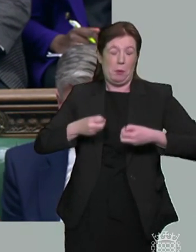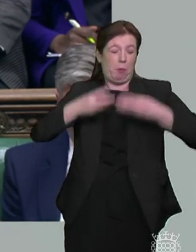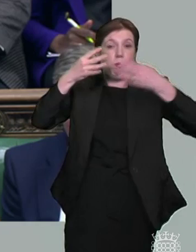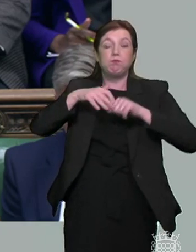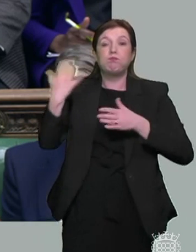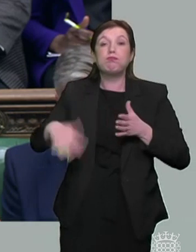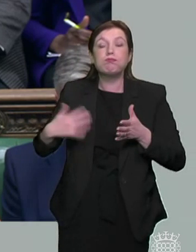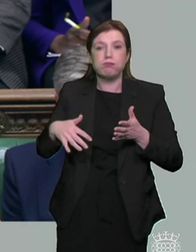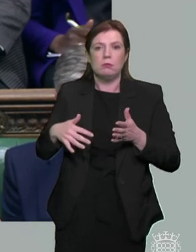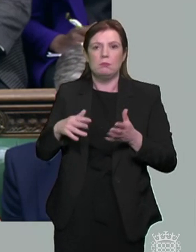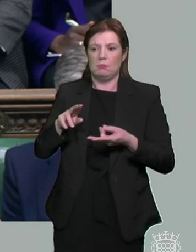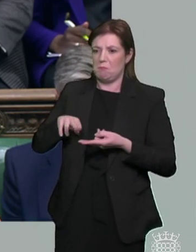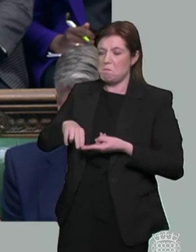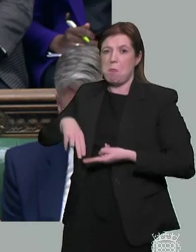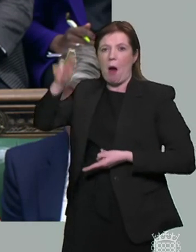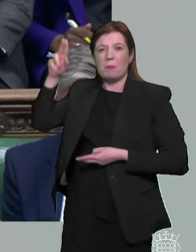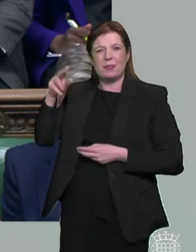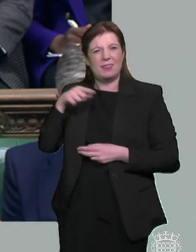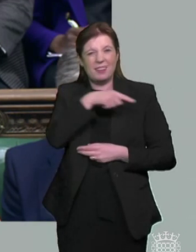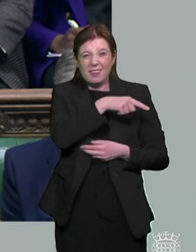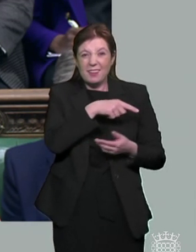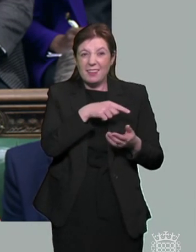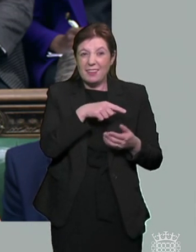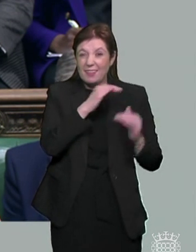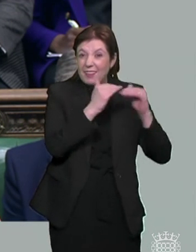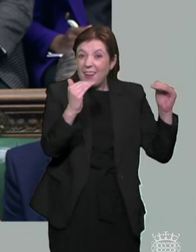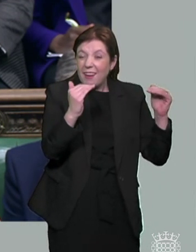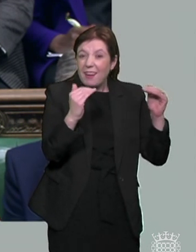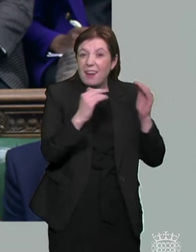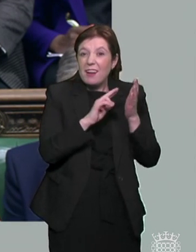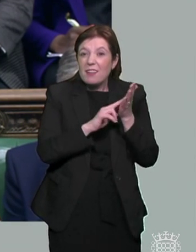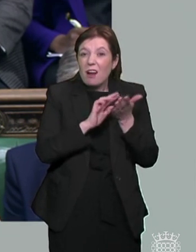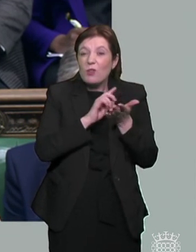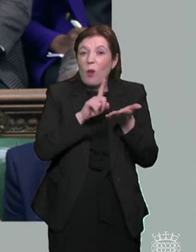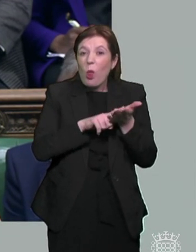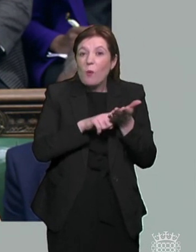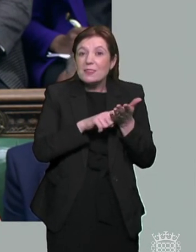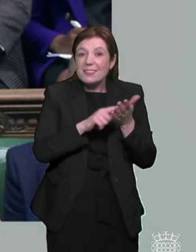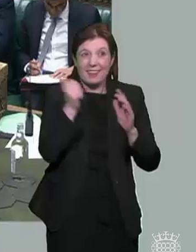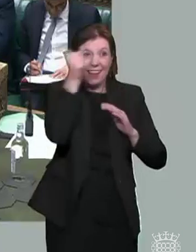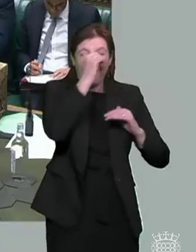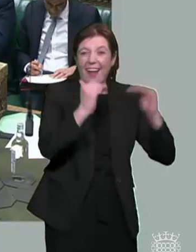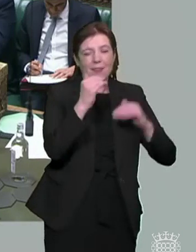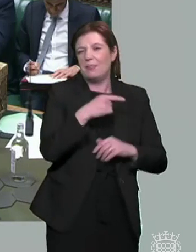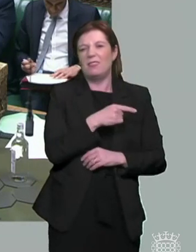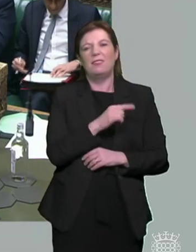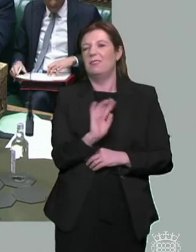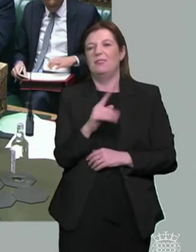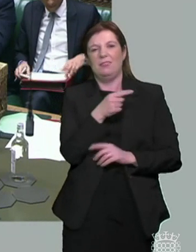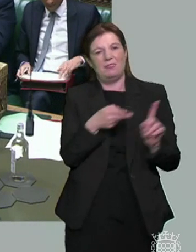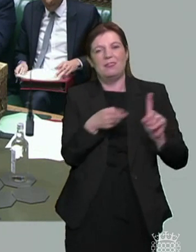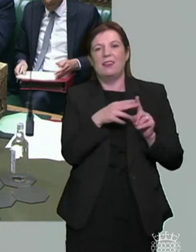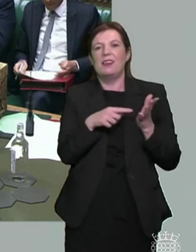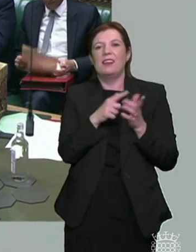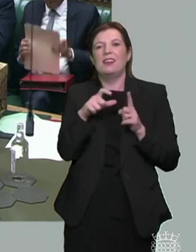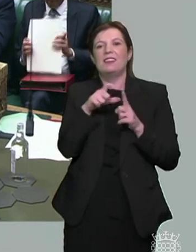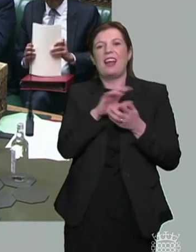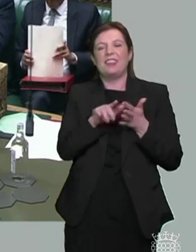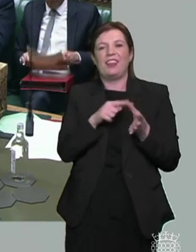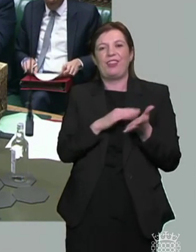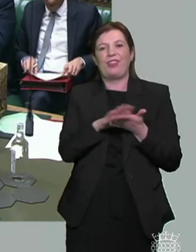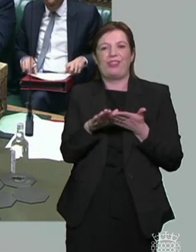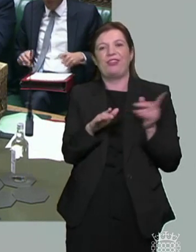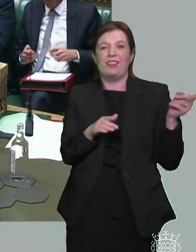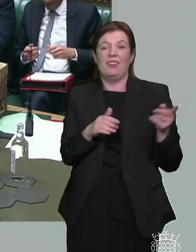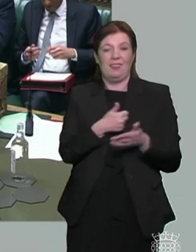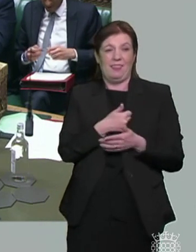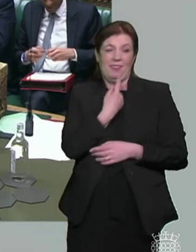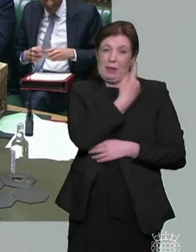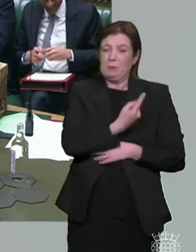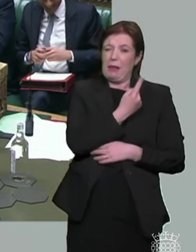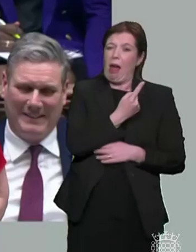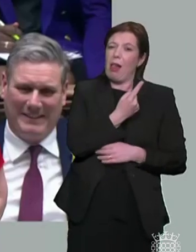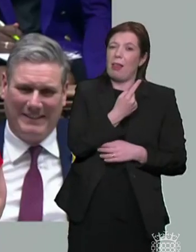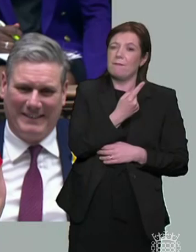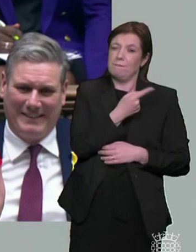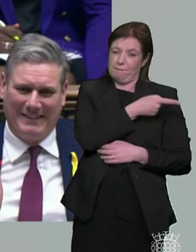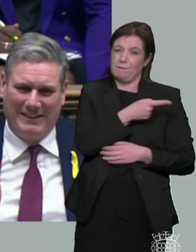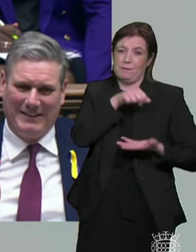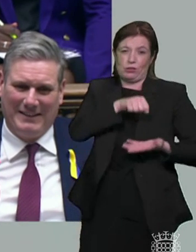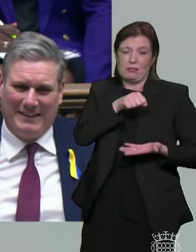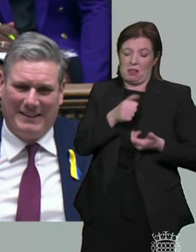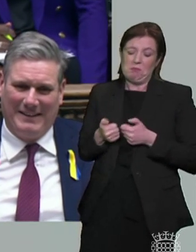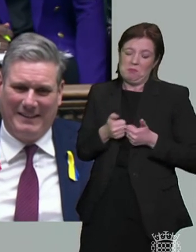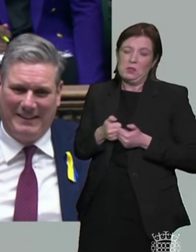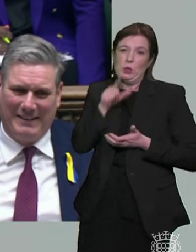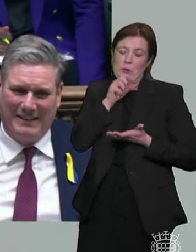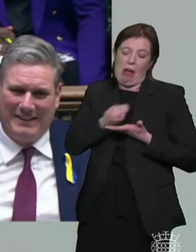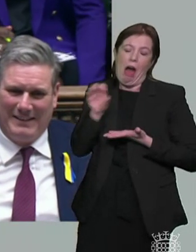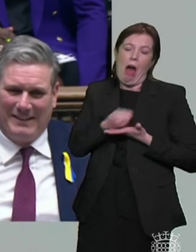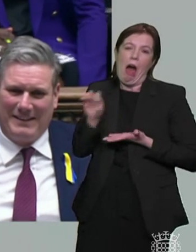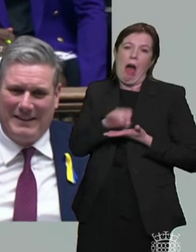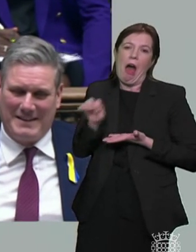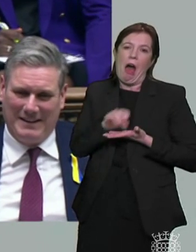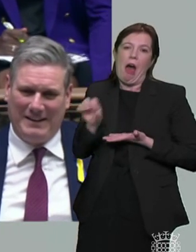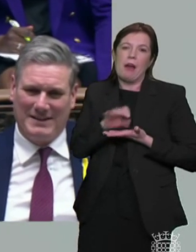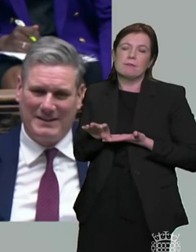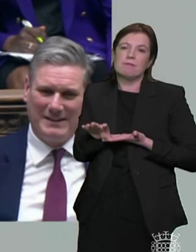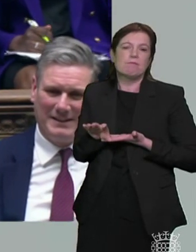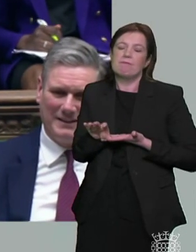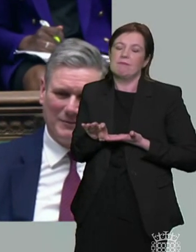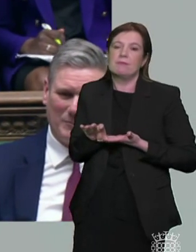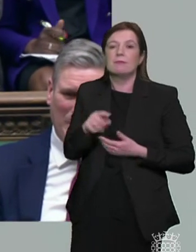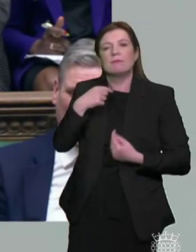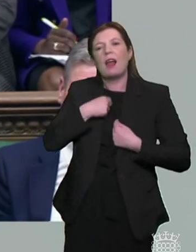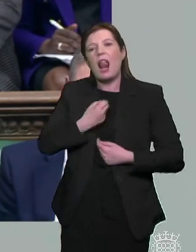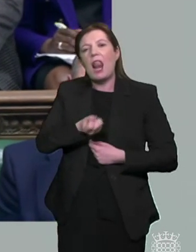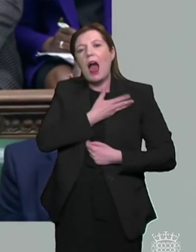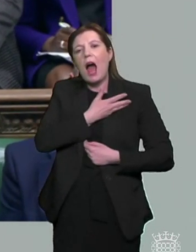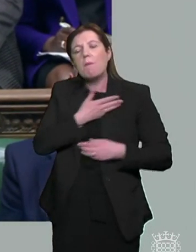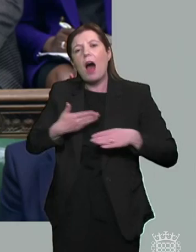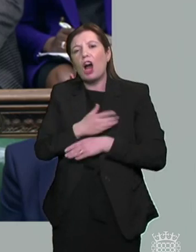The truth is that he is not Nigel Lawson: he is Ted Heath with an Instagram account.